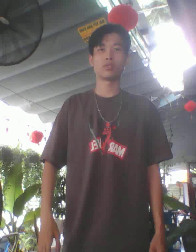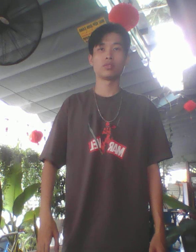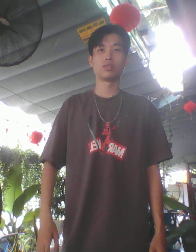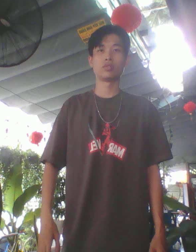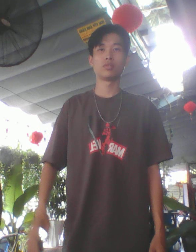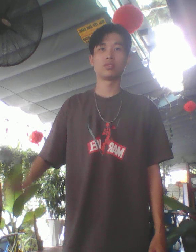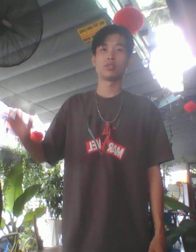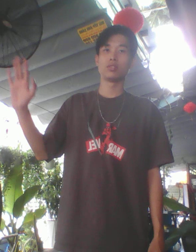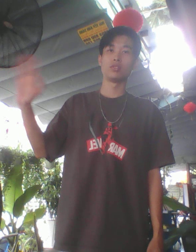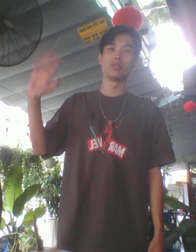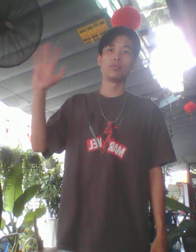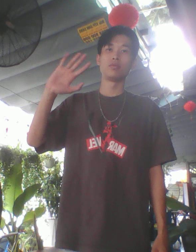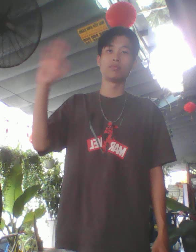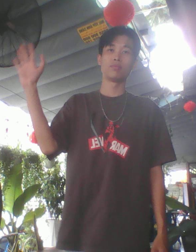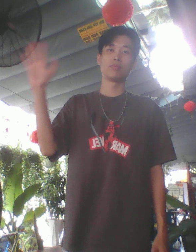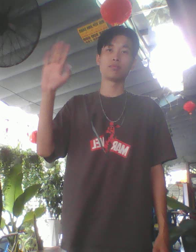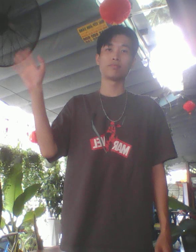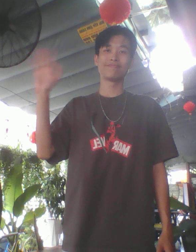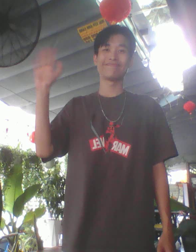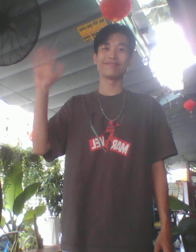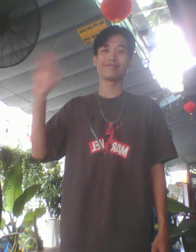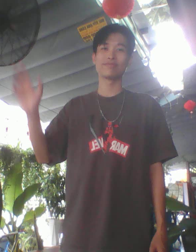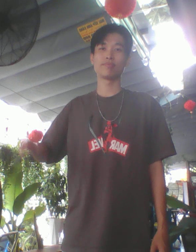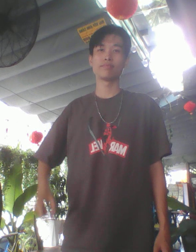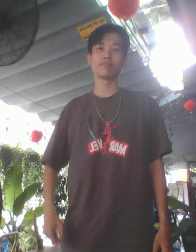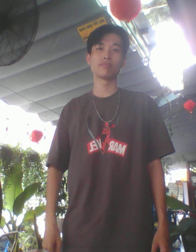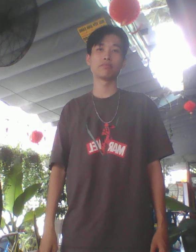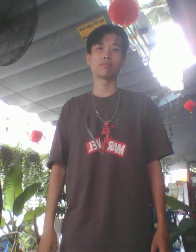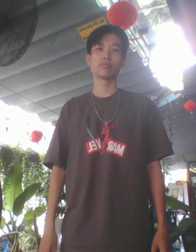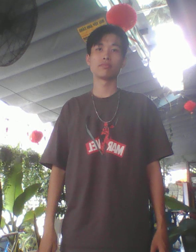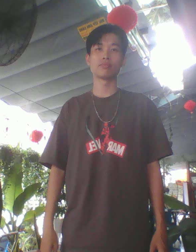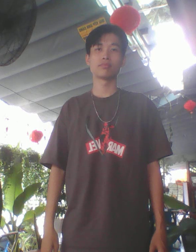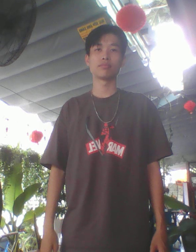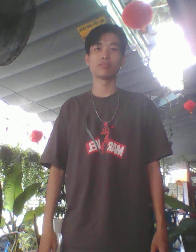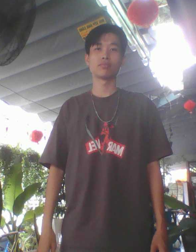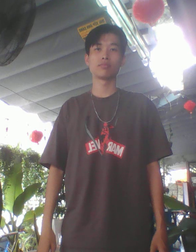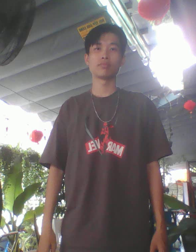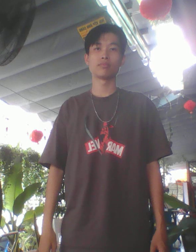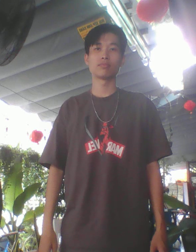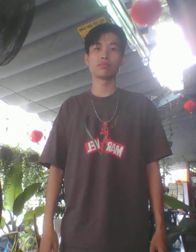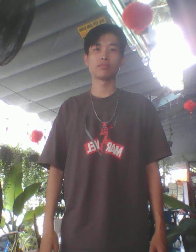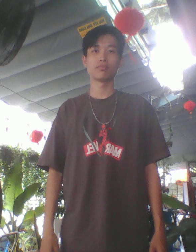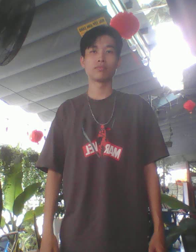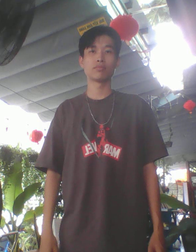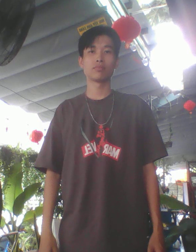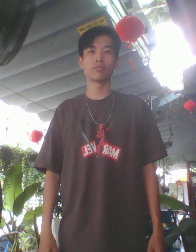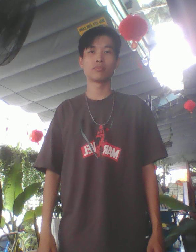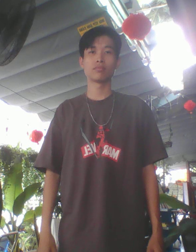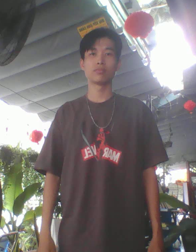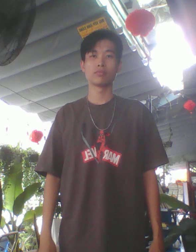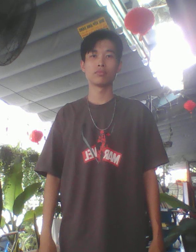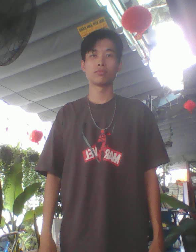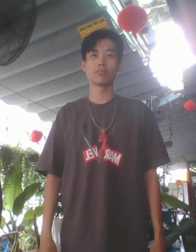xin chào